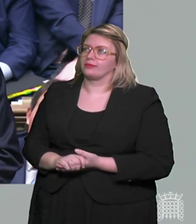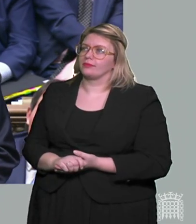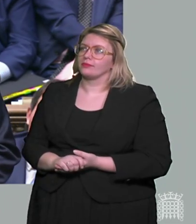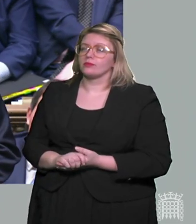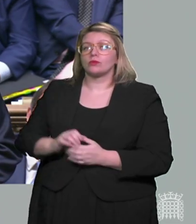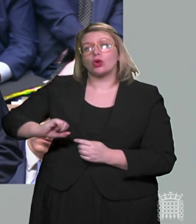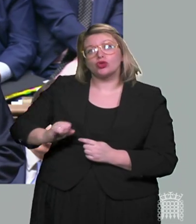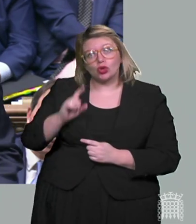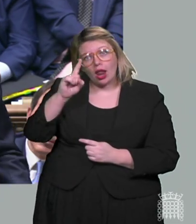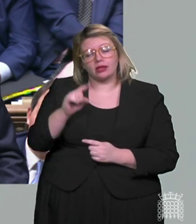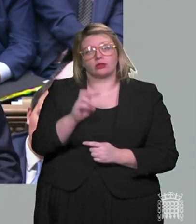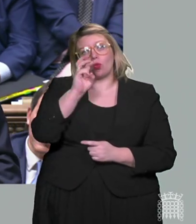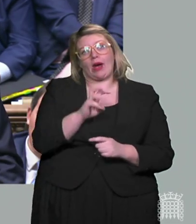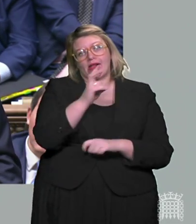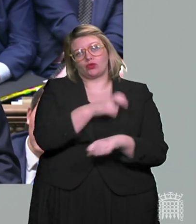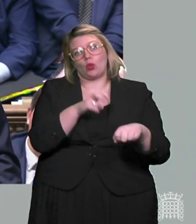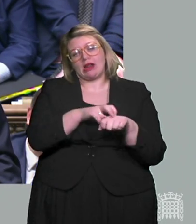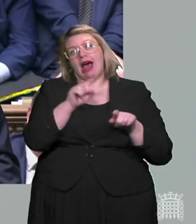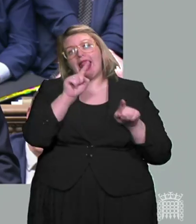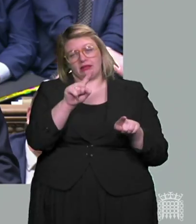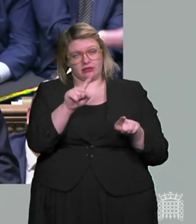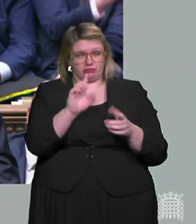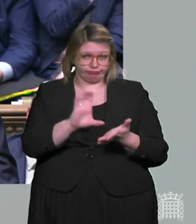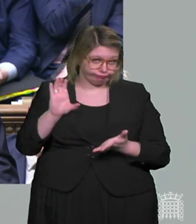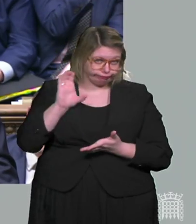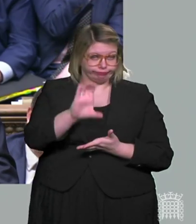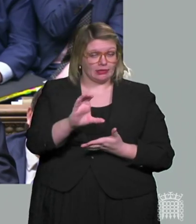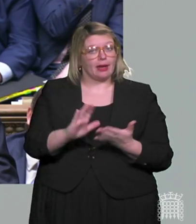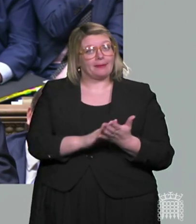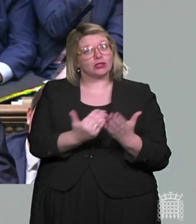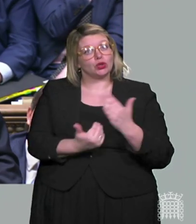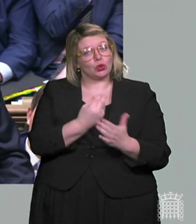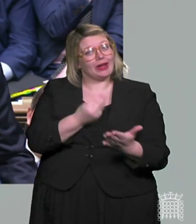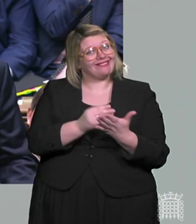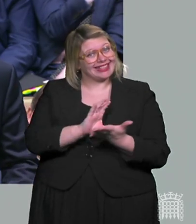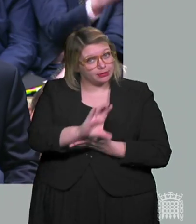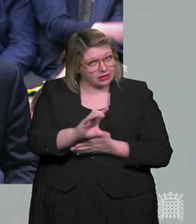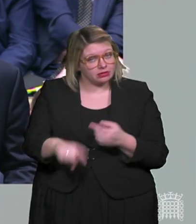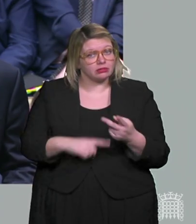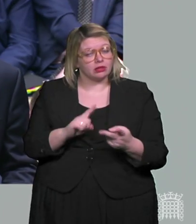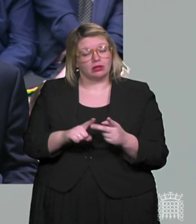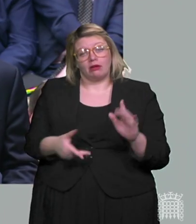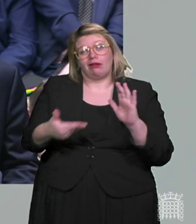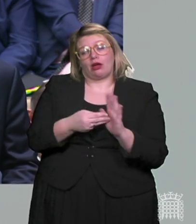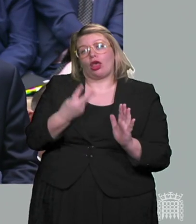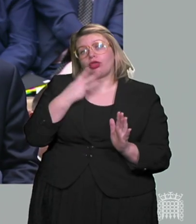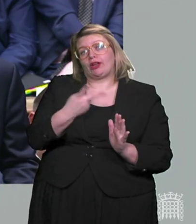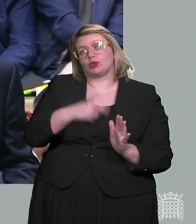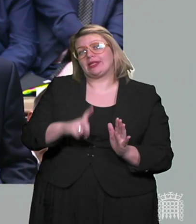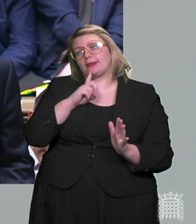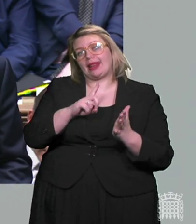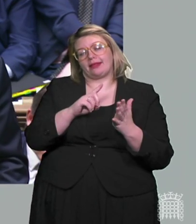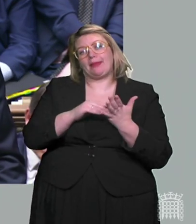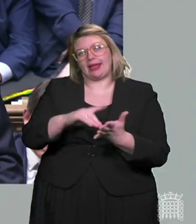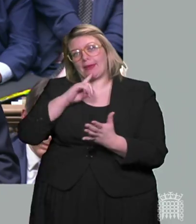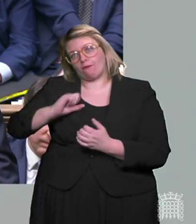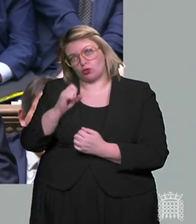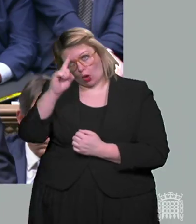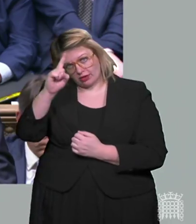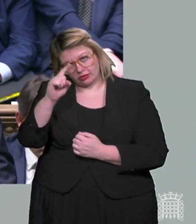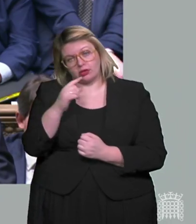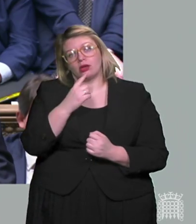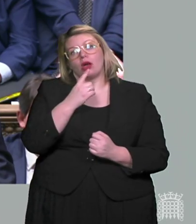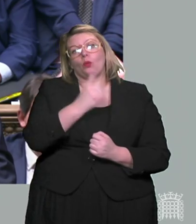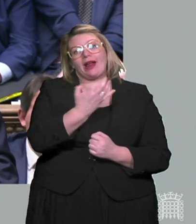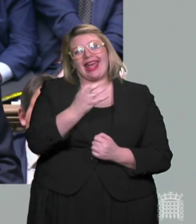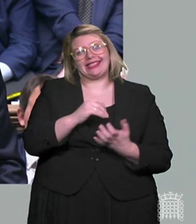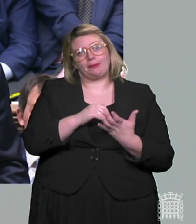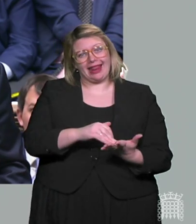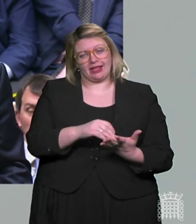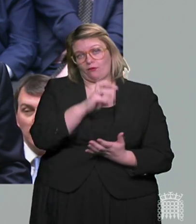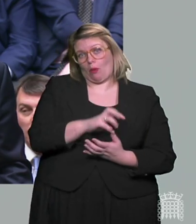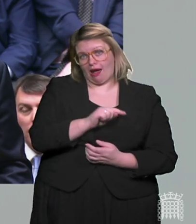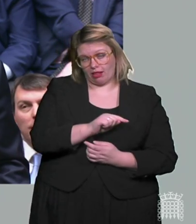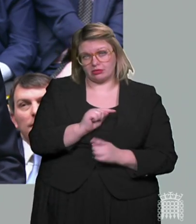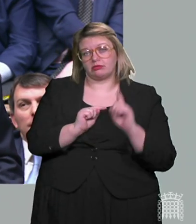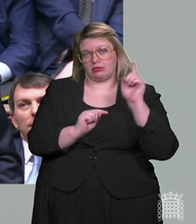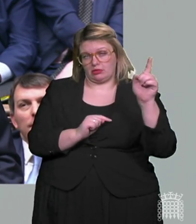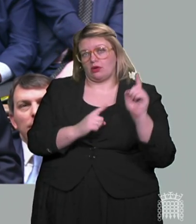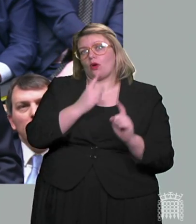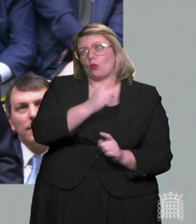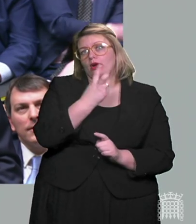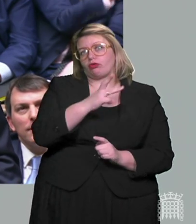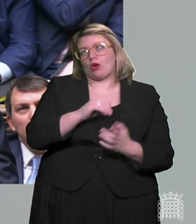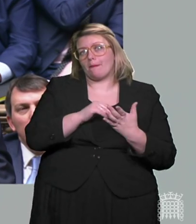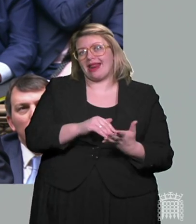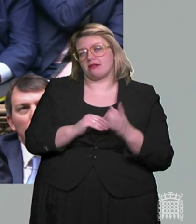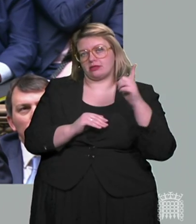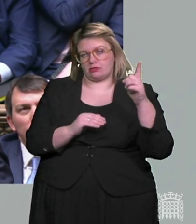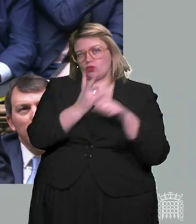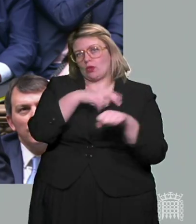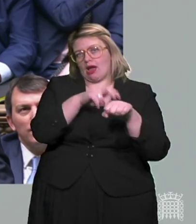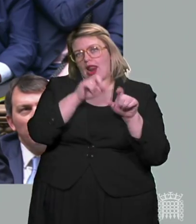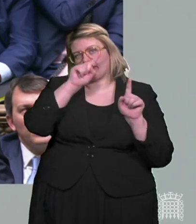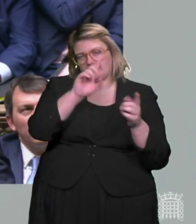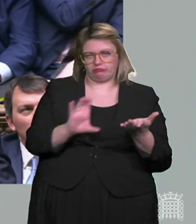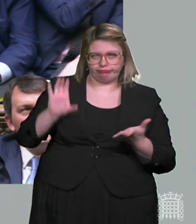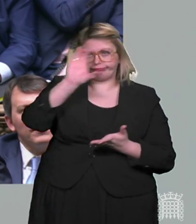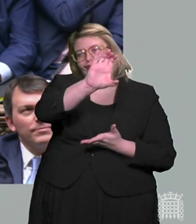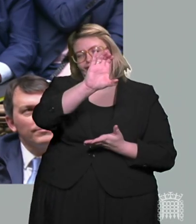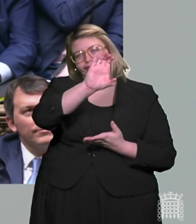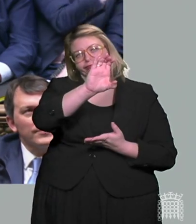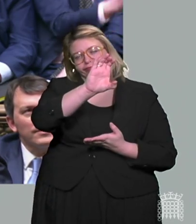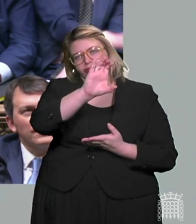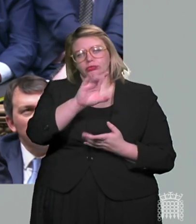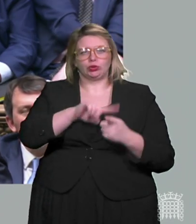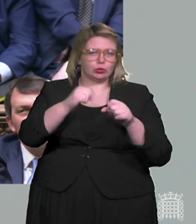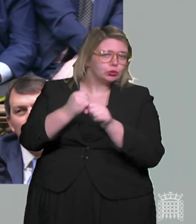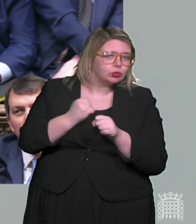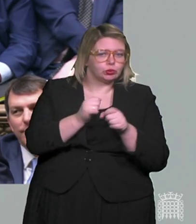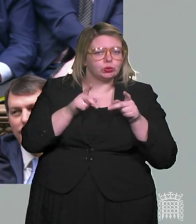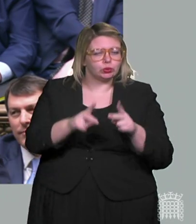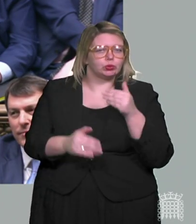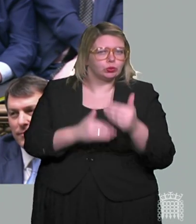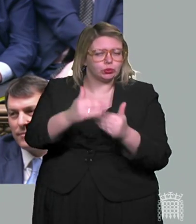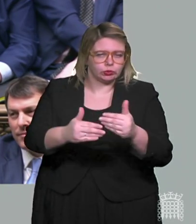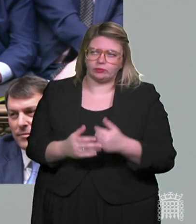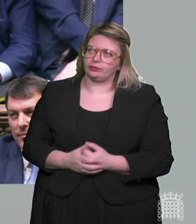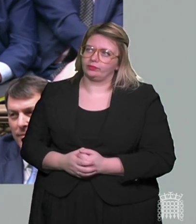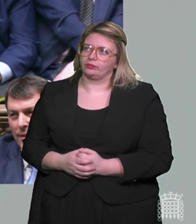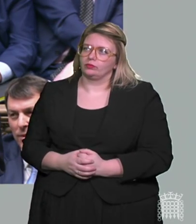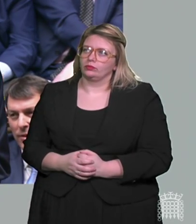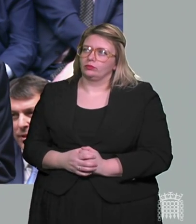For Scotland, Wales and Northern Ireland, this Budget delivers not only a new investment zone but an additional £320 million for the Scottish Government, £180 million for the Welsh Government and £130 million for the Northern Ireland Executive as a result of Barnett consequentials.